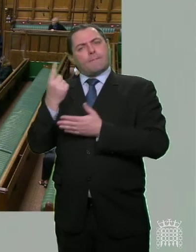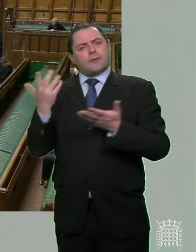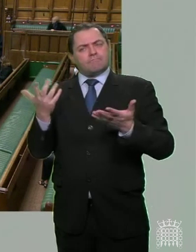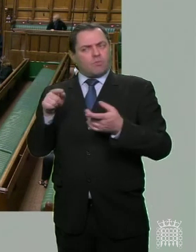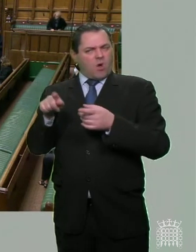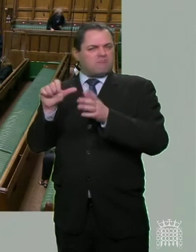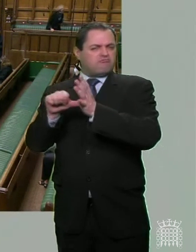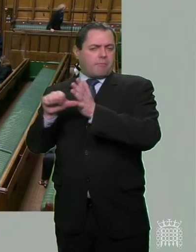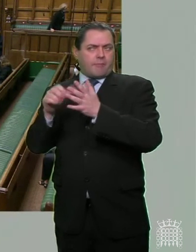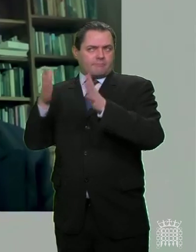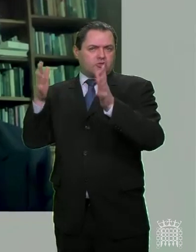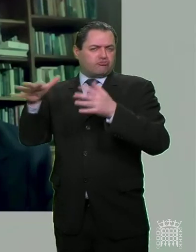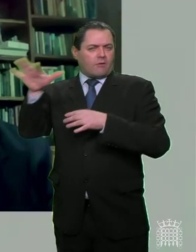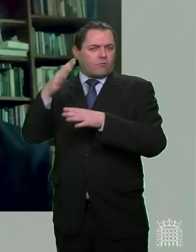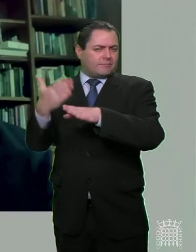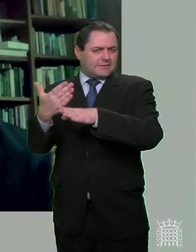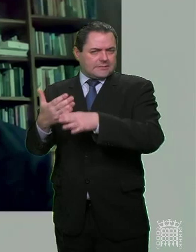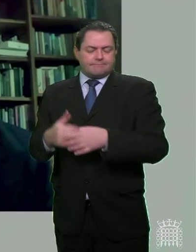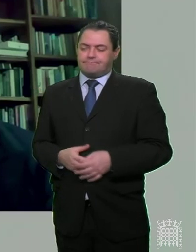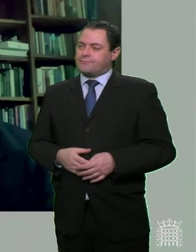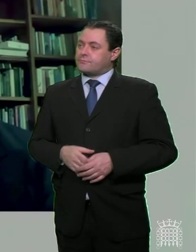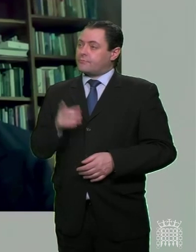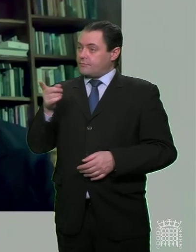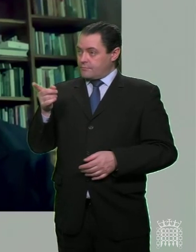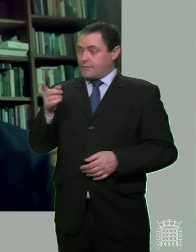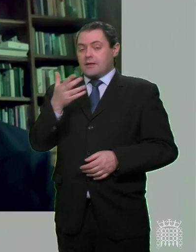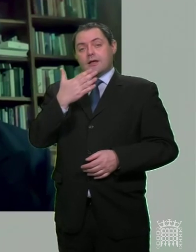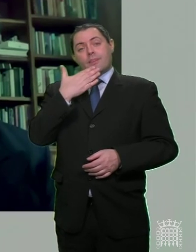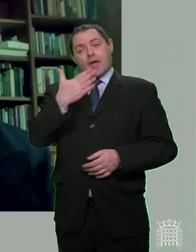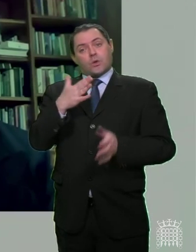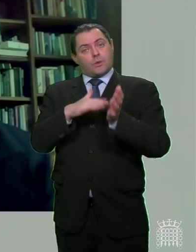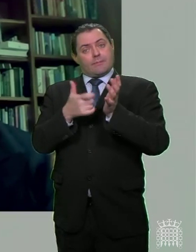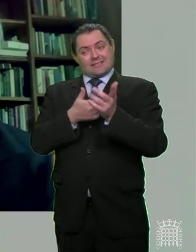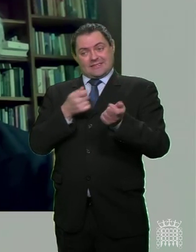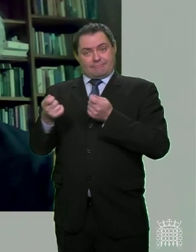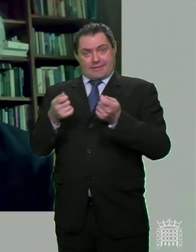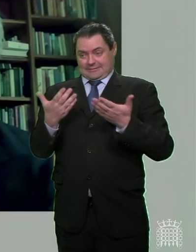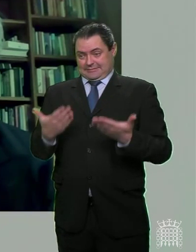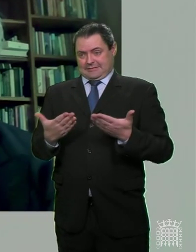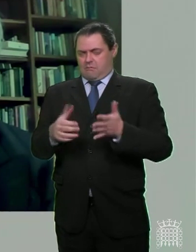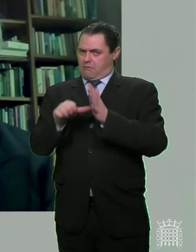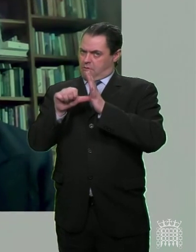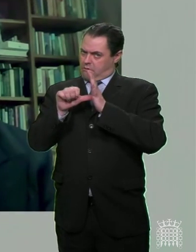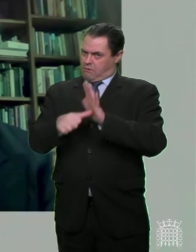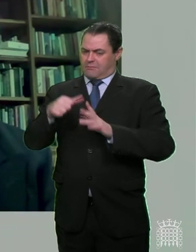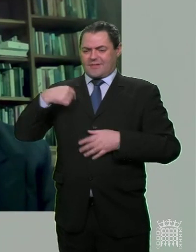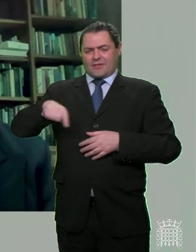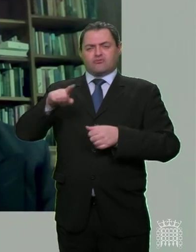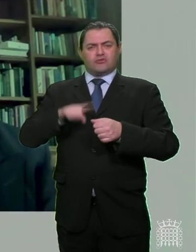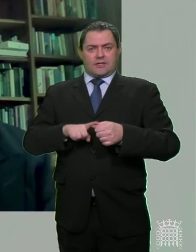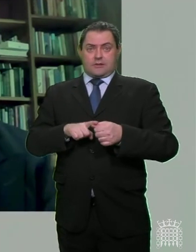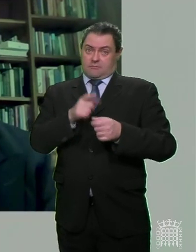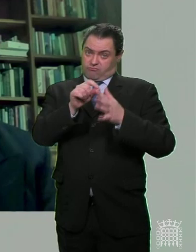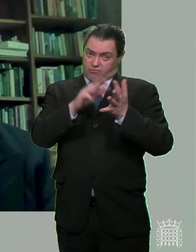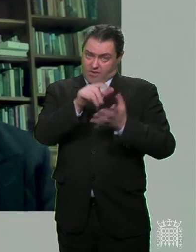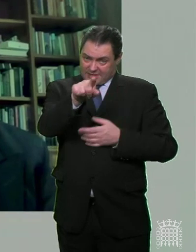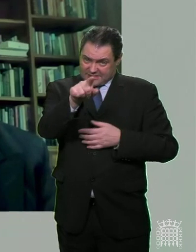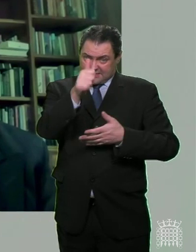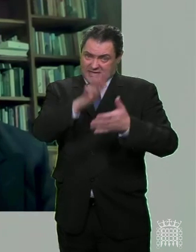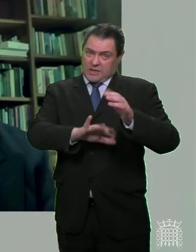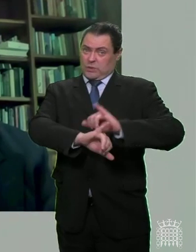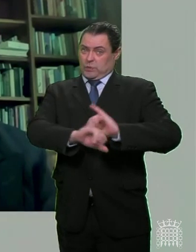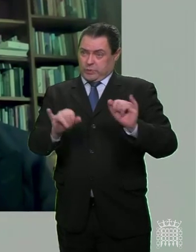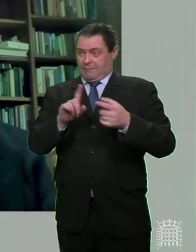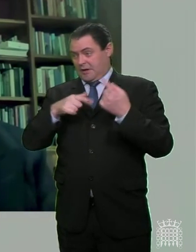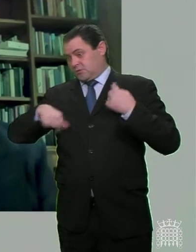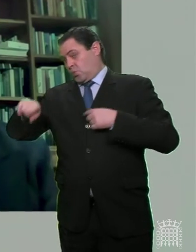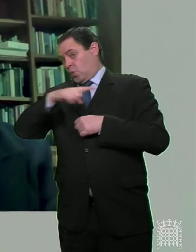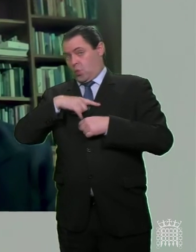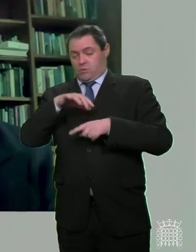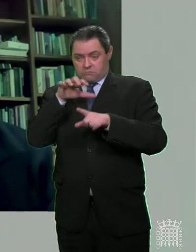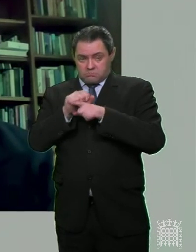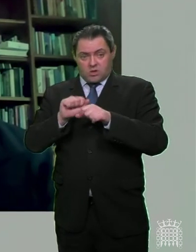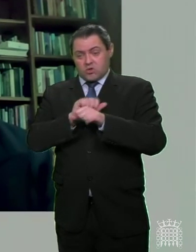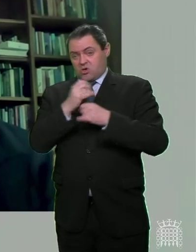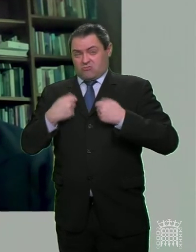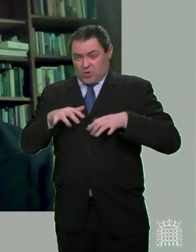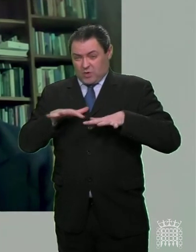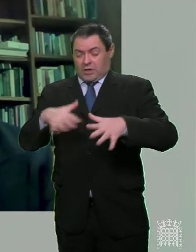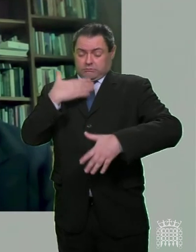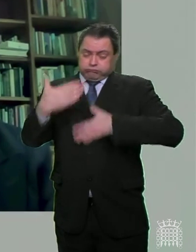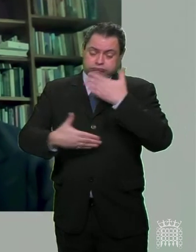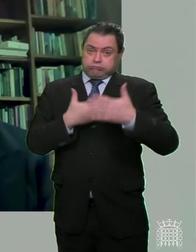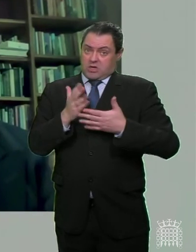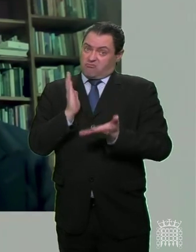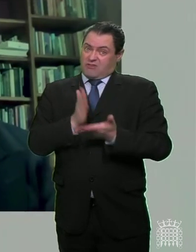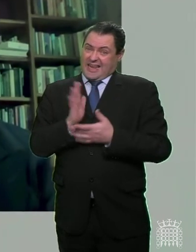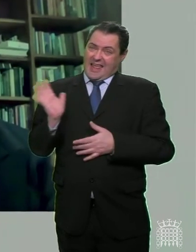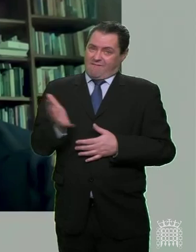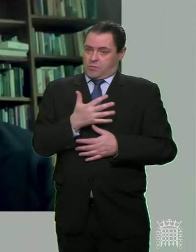This has been an extraordinarily difficult year for both the Prime Minister and the people of this country, since the coronavirus was first detected, and their fortitude is being severely tested.